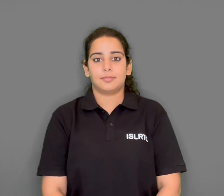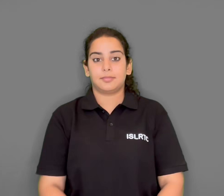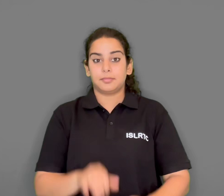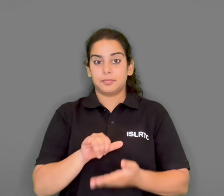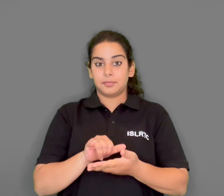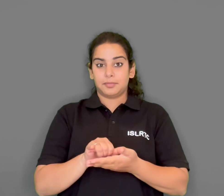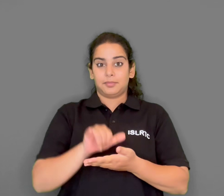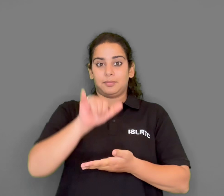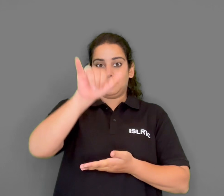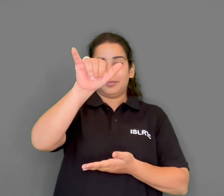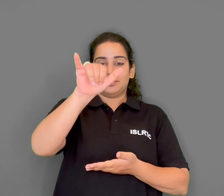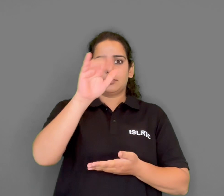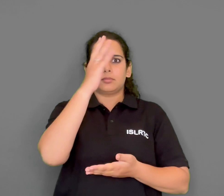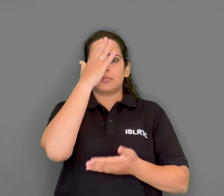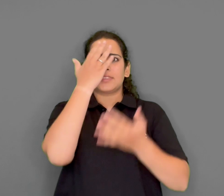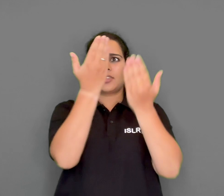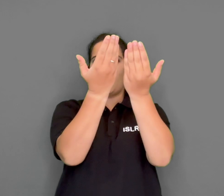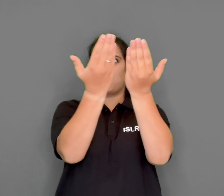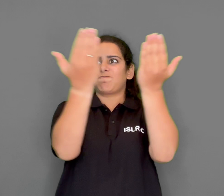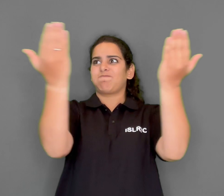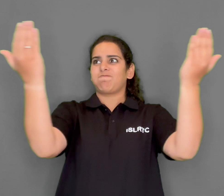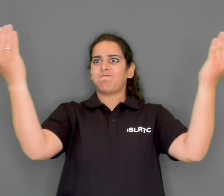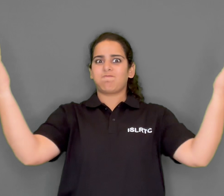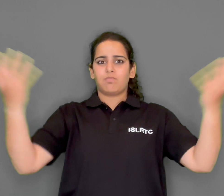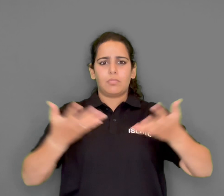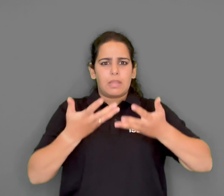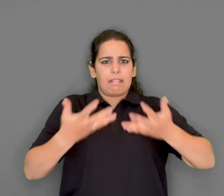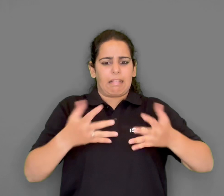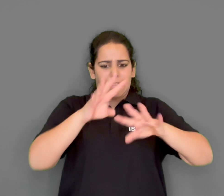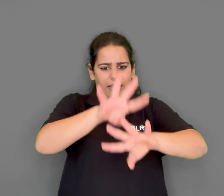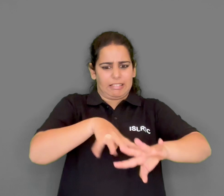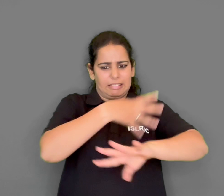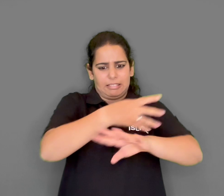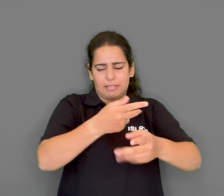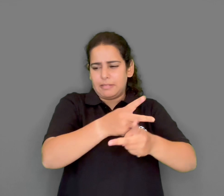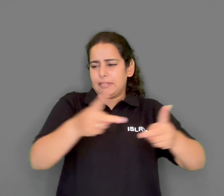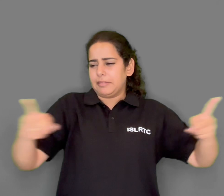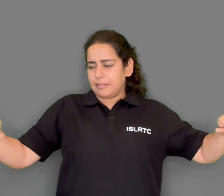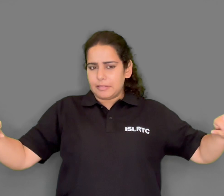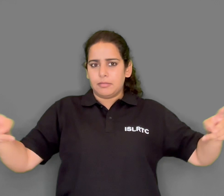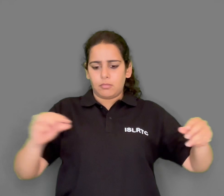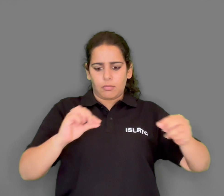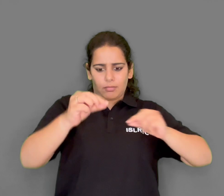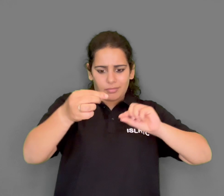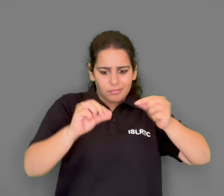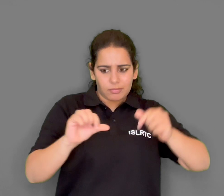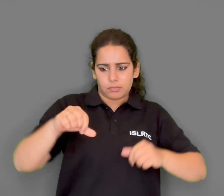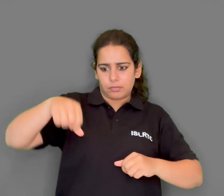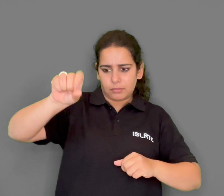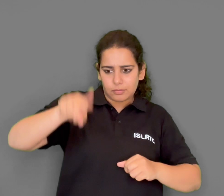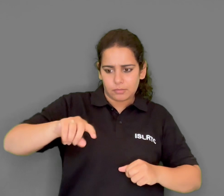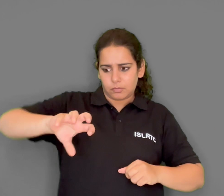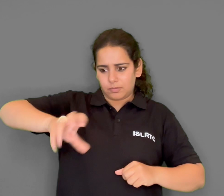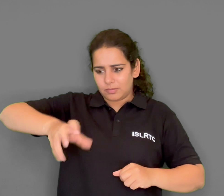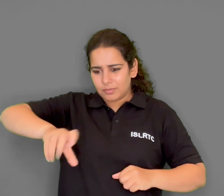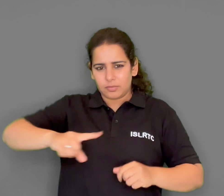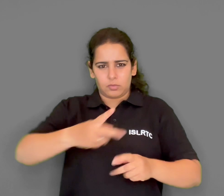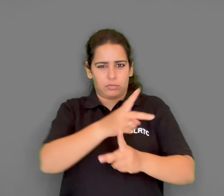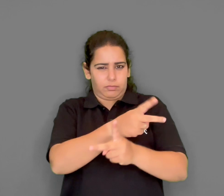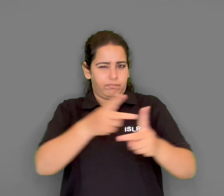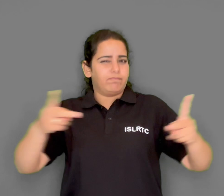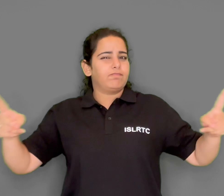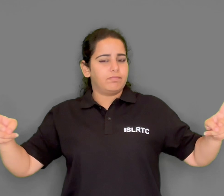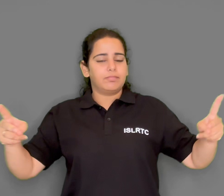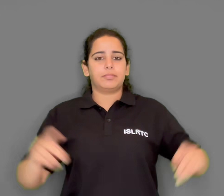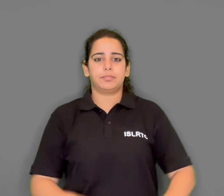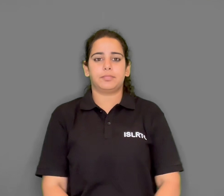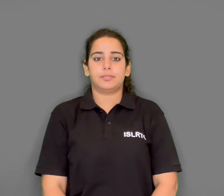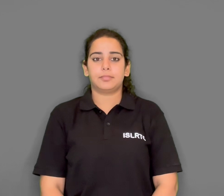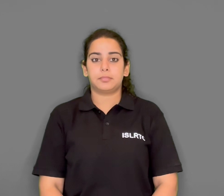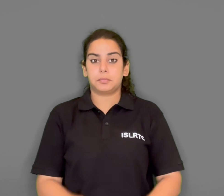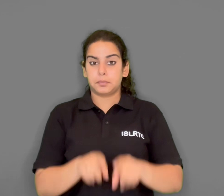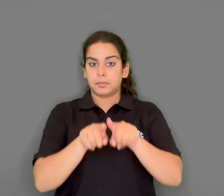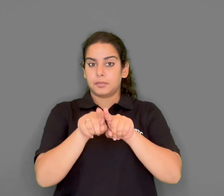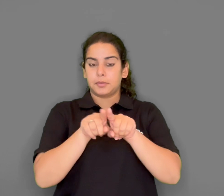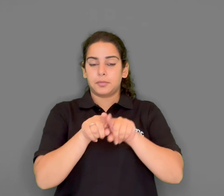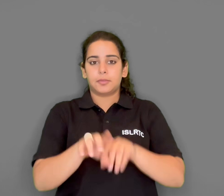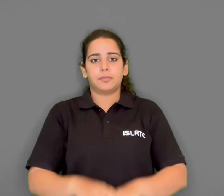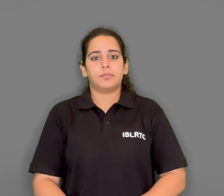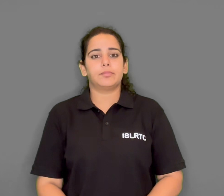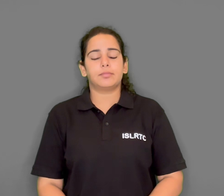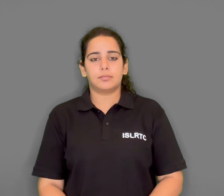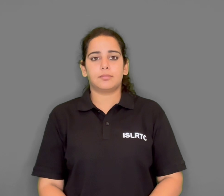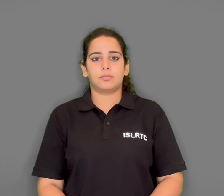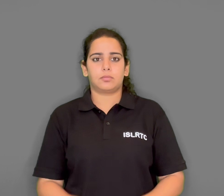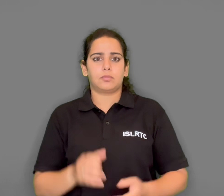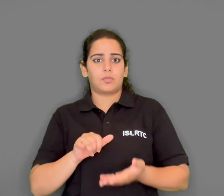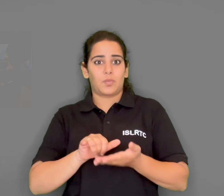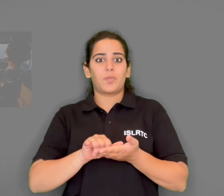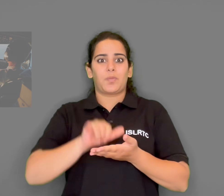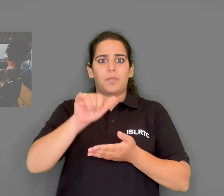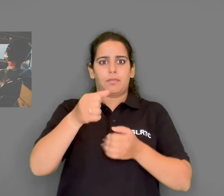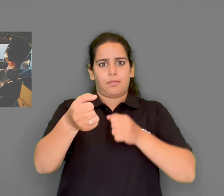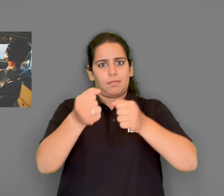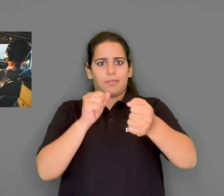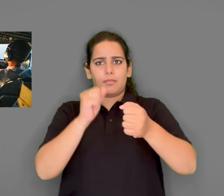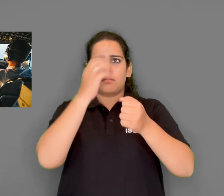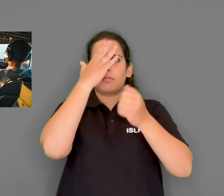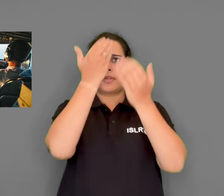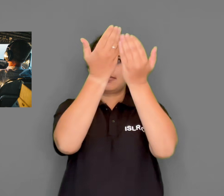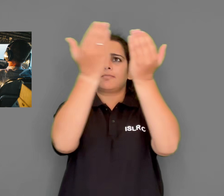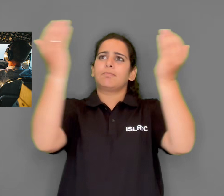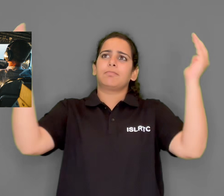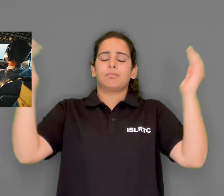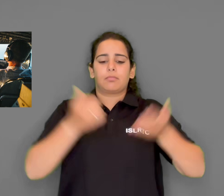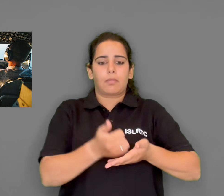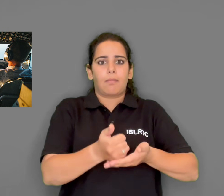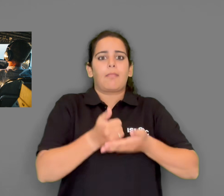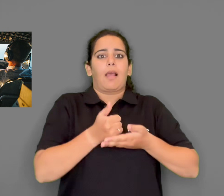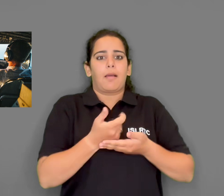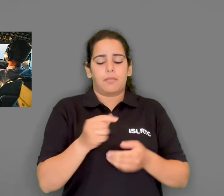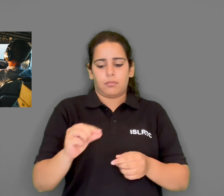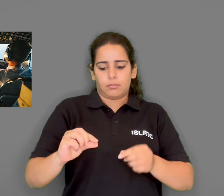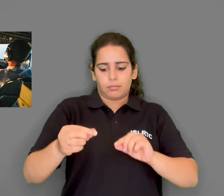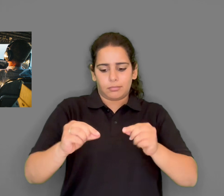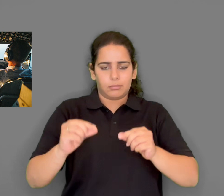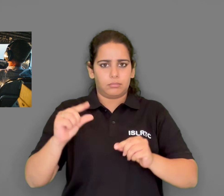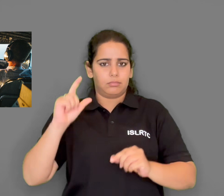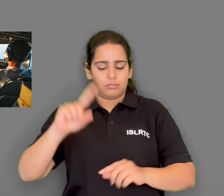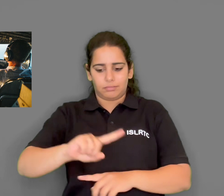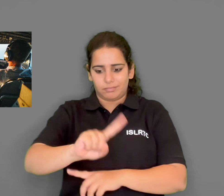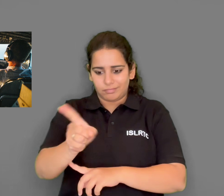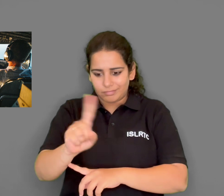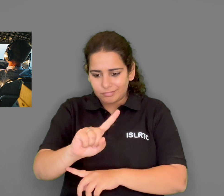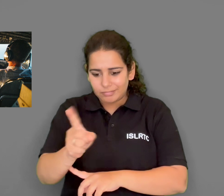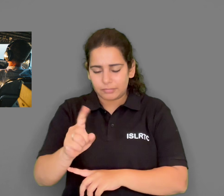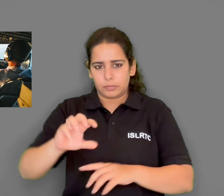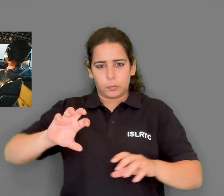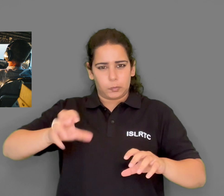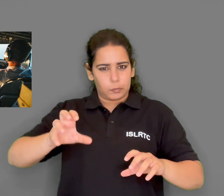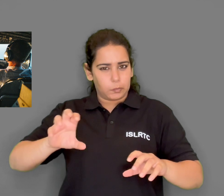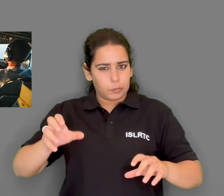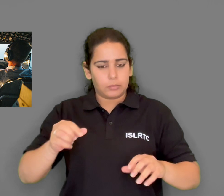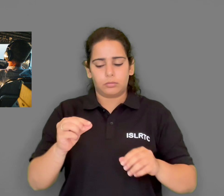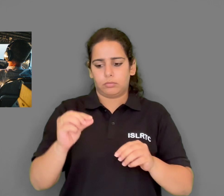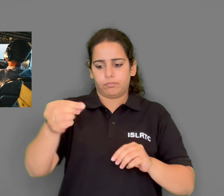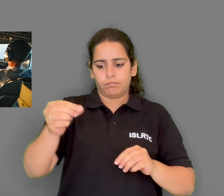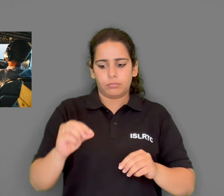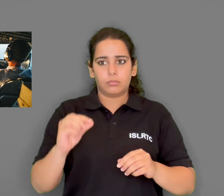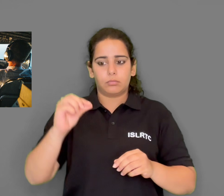Cockpit The enclosed space where the pilot sits in an aircraft or where the driver sits in a racing car